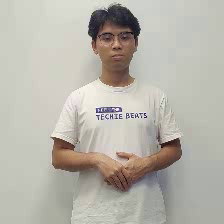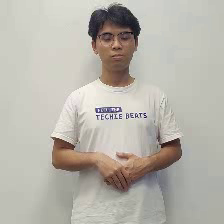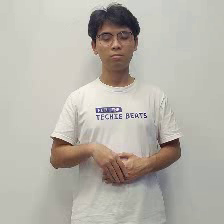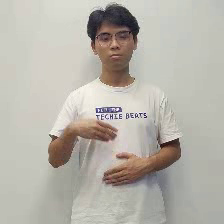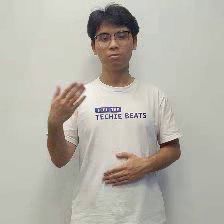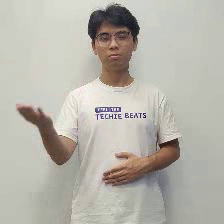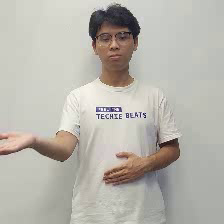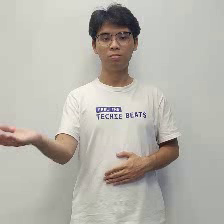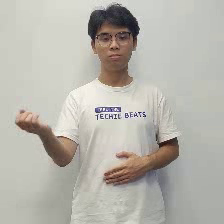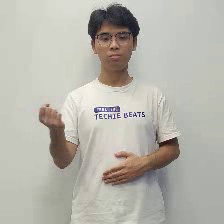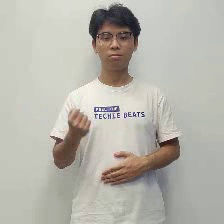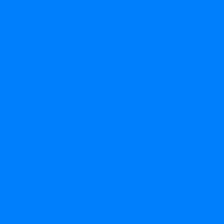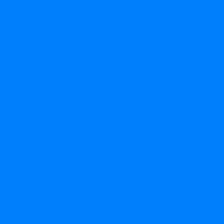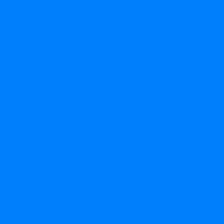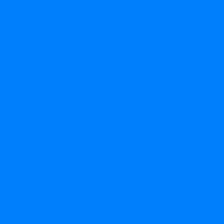Sử dụng